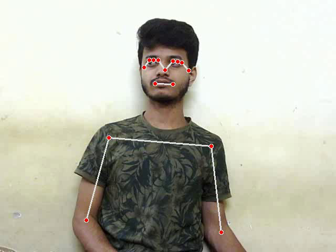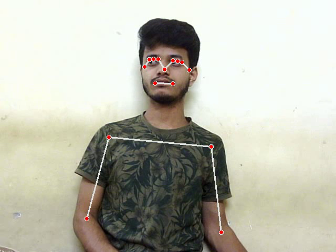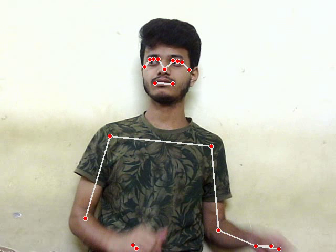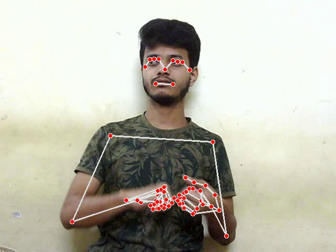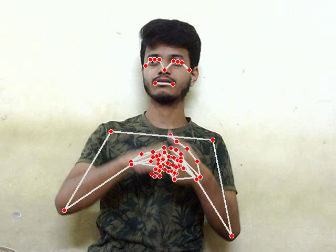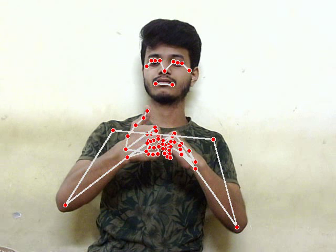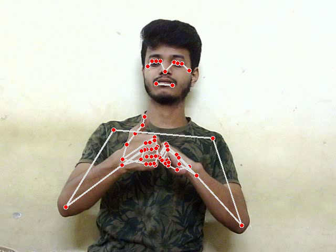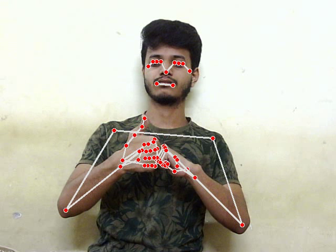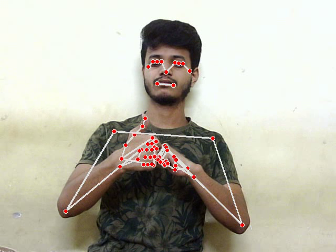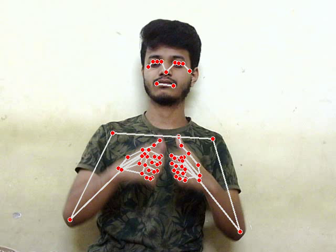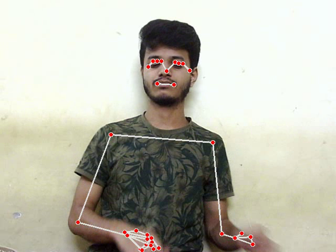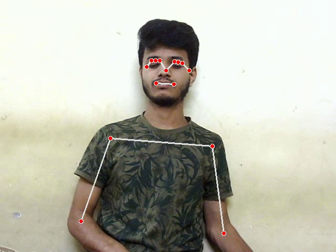how